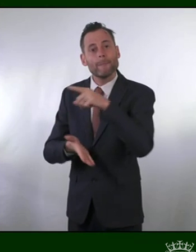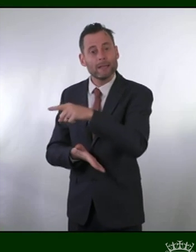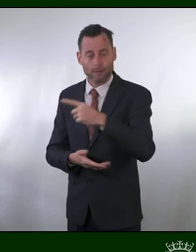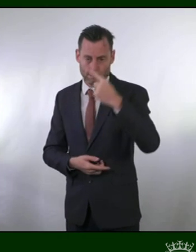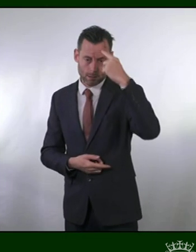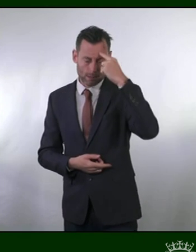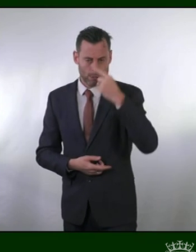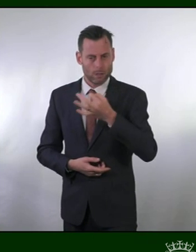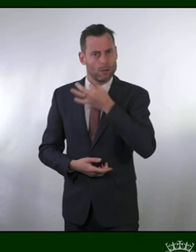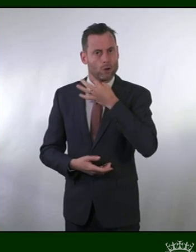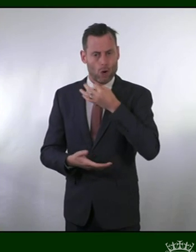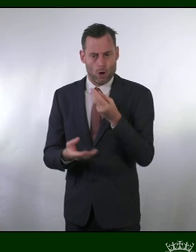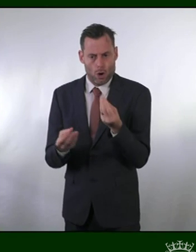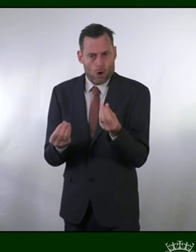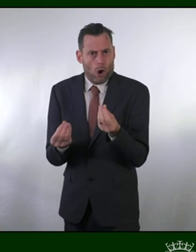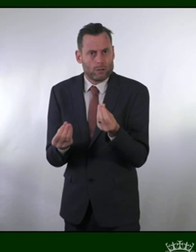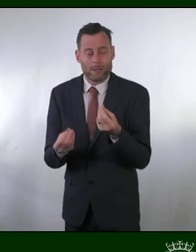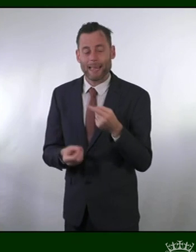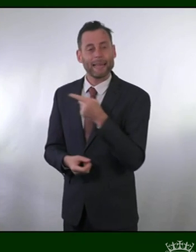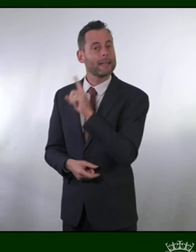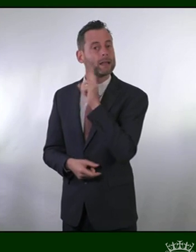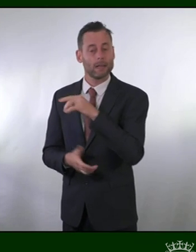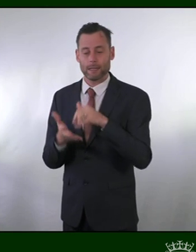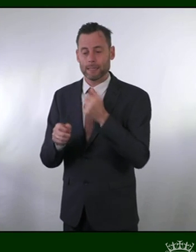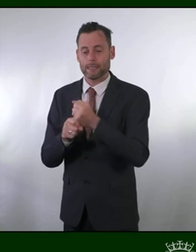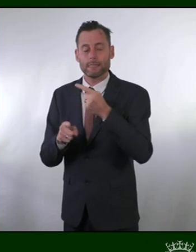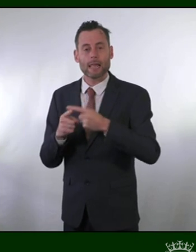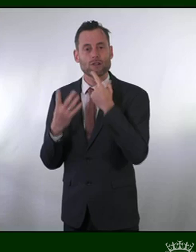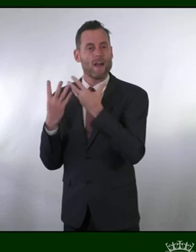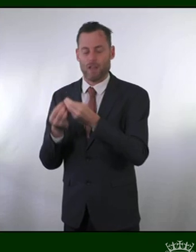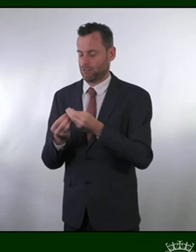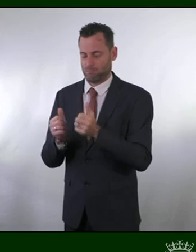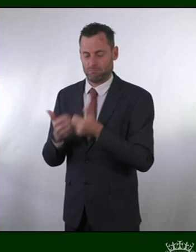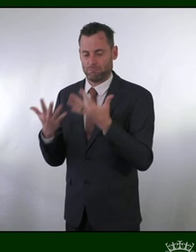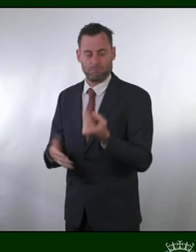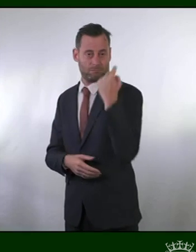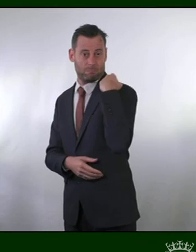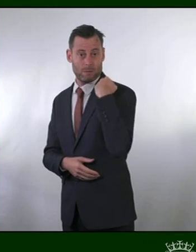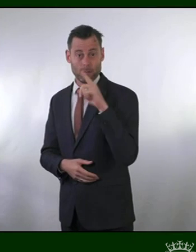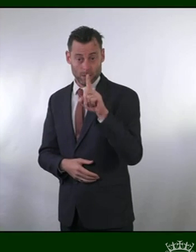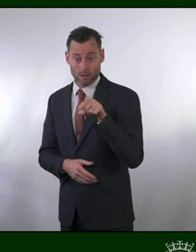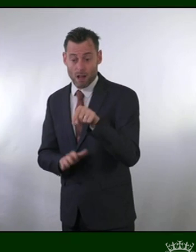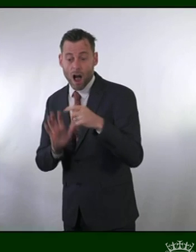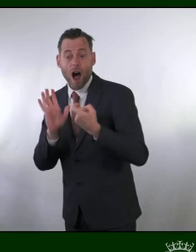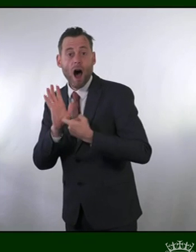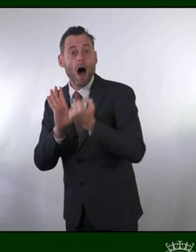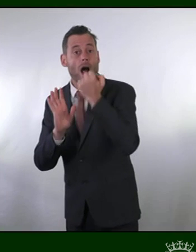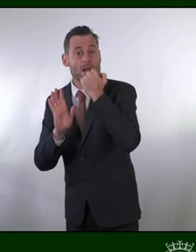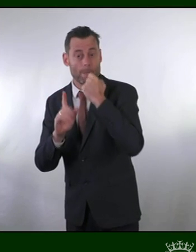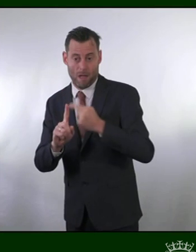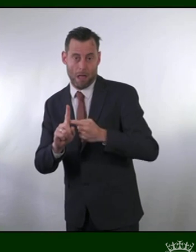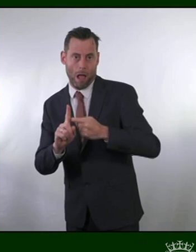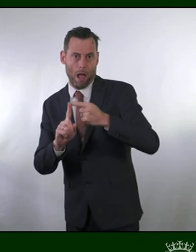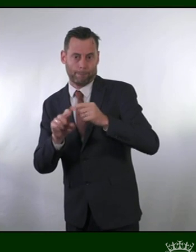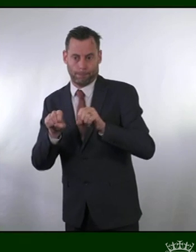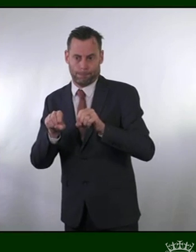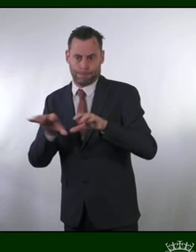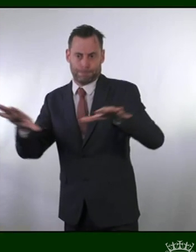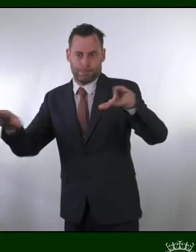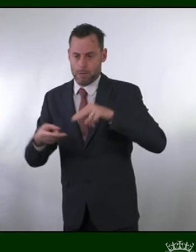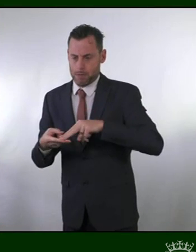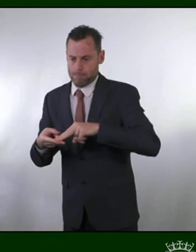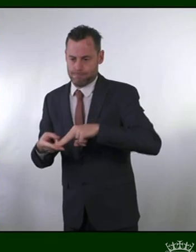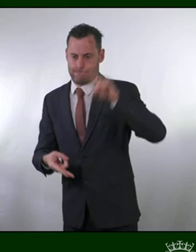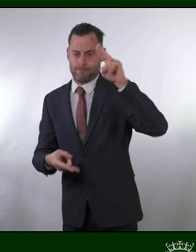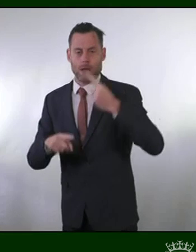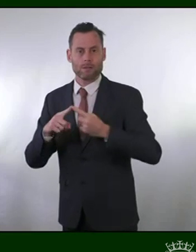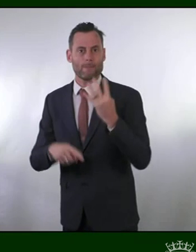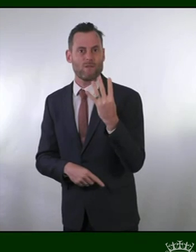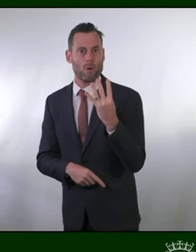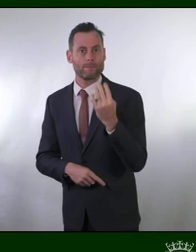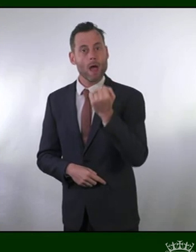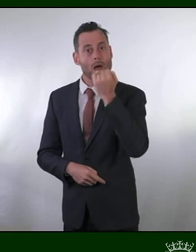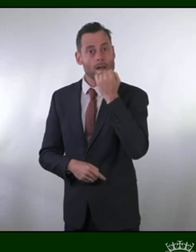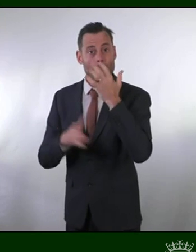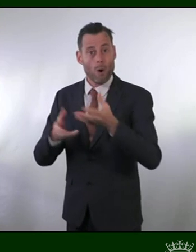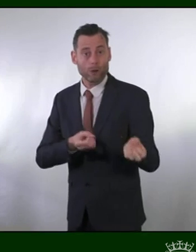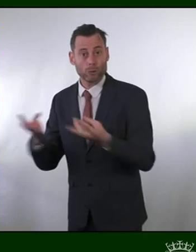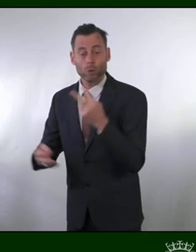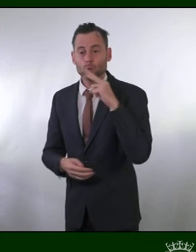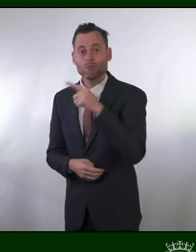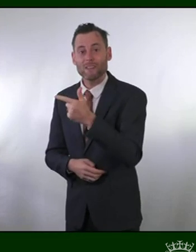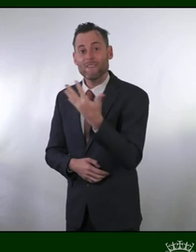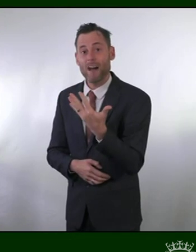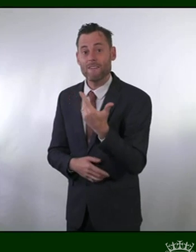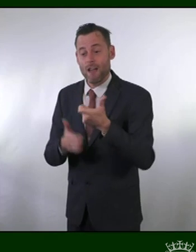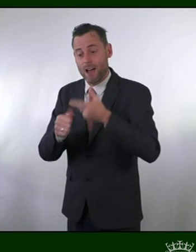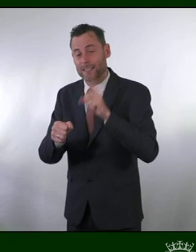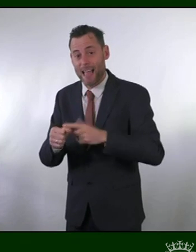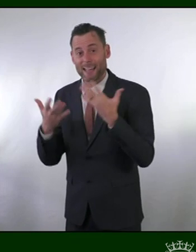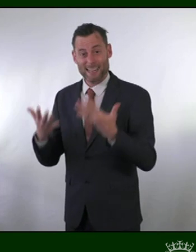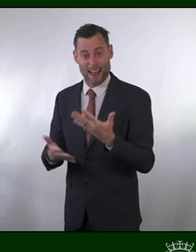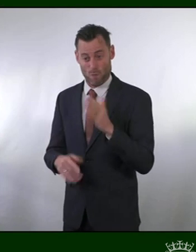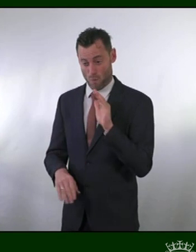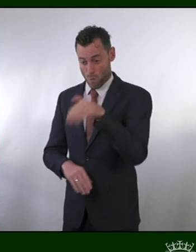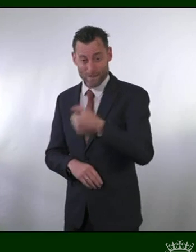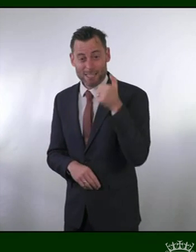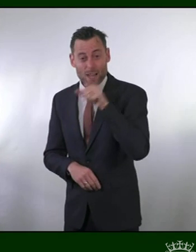Since he rejected SAGE’s advice on 21 September, I remind him that the R rate has gone up, the infection rate has quadrupled and hospital admissions have gone from 275 a day to 628 a day in England.